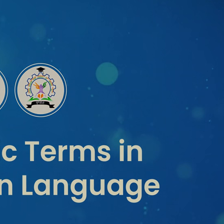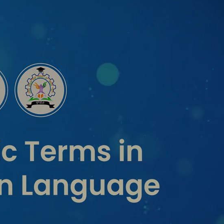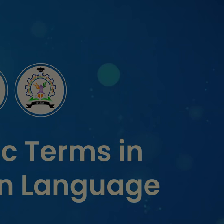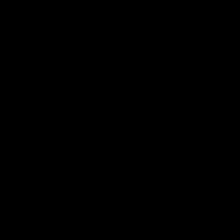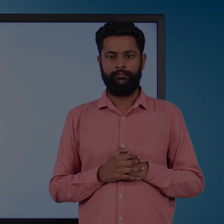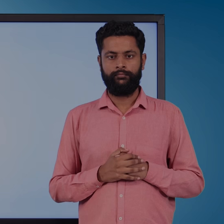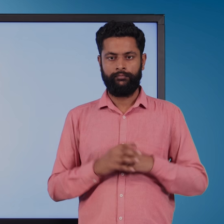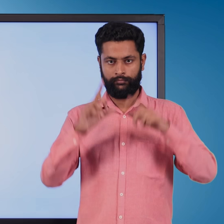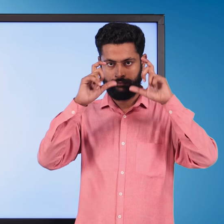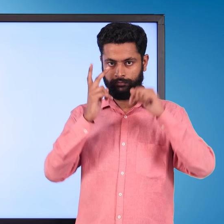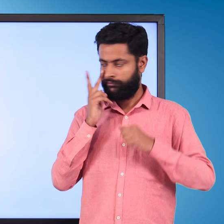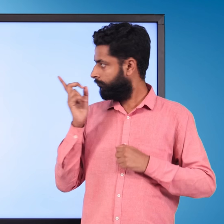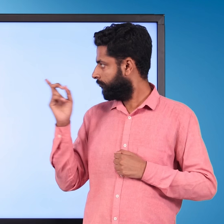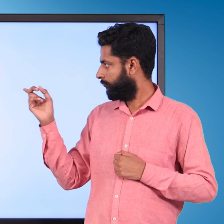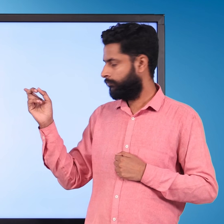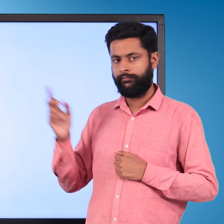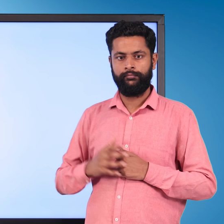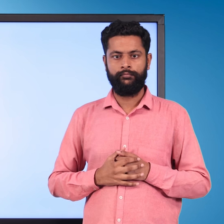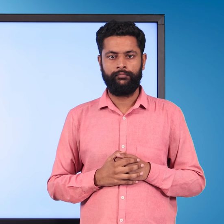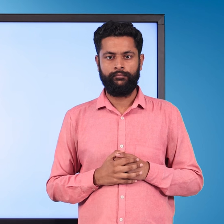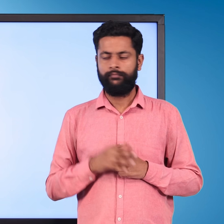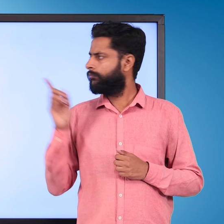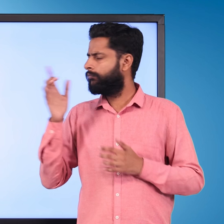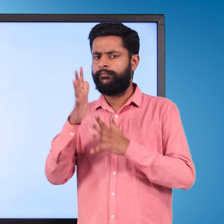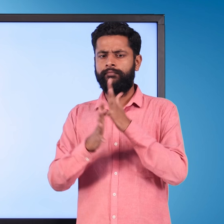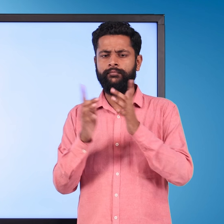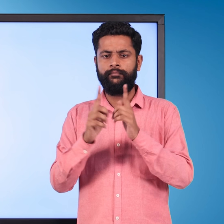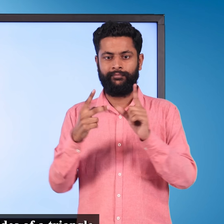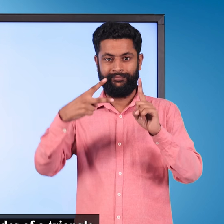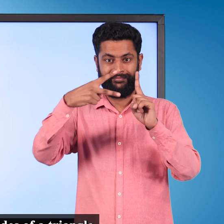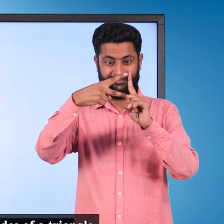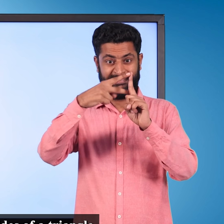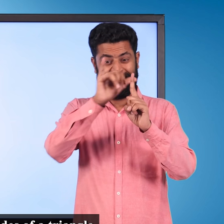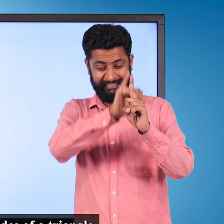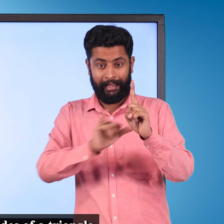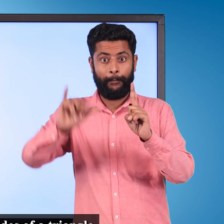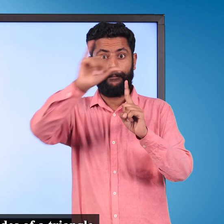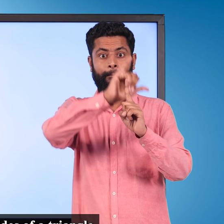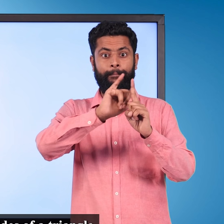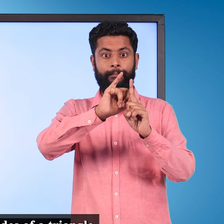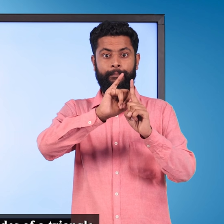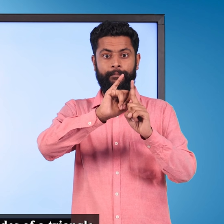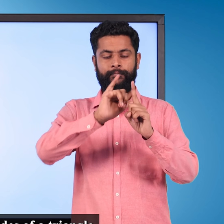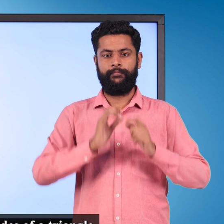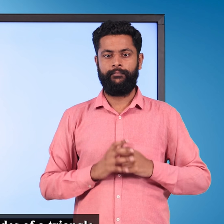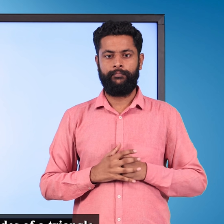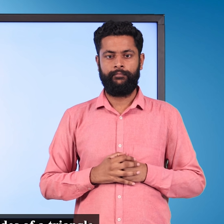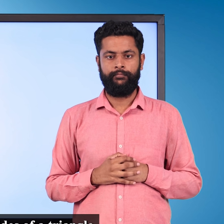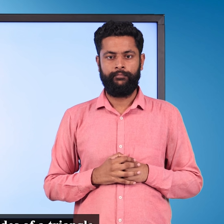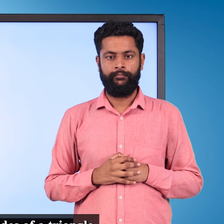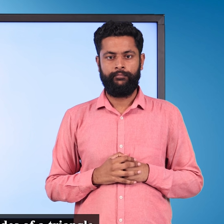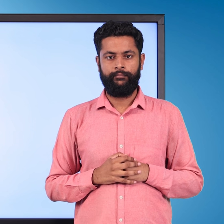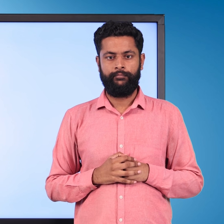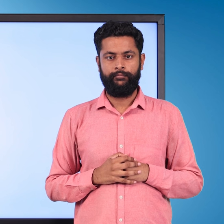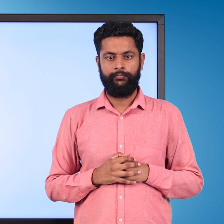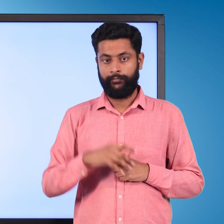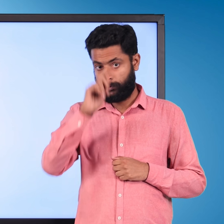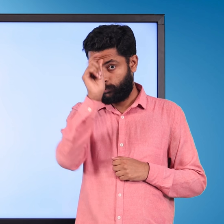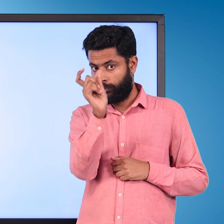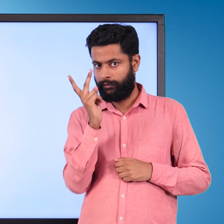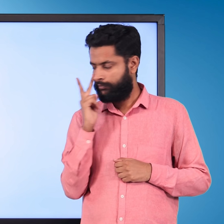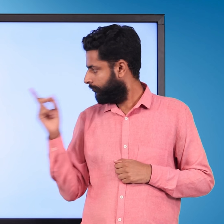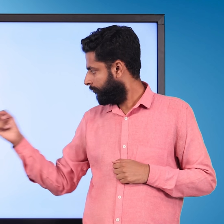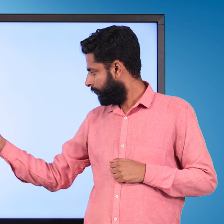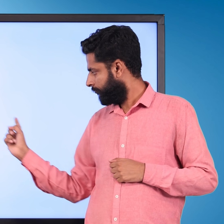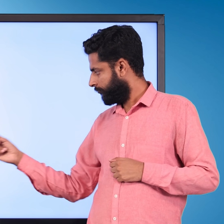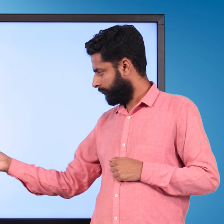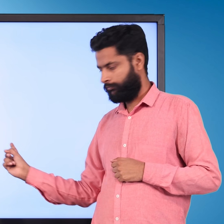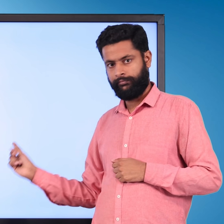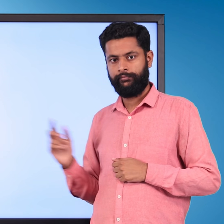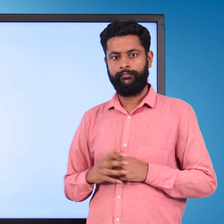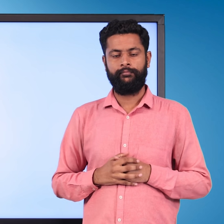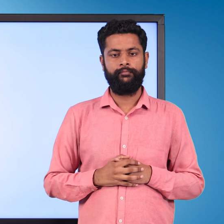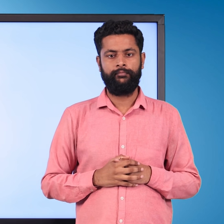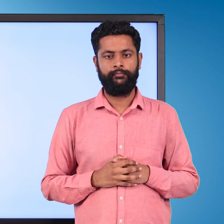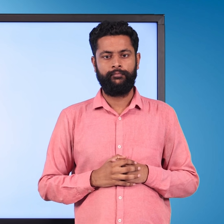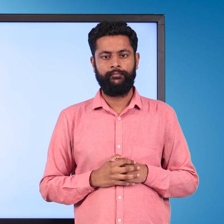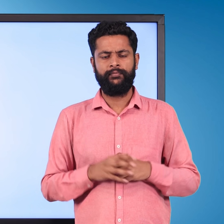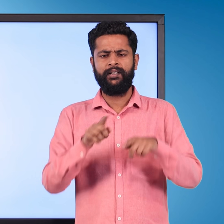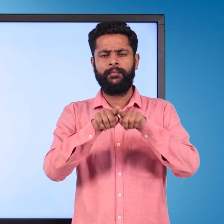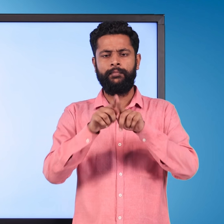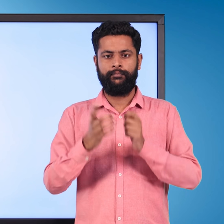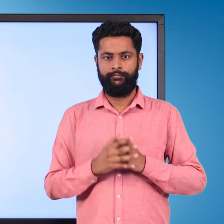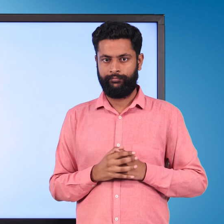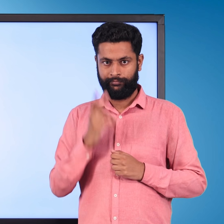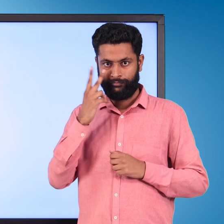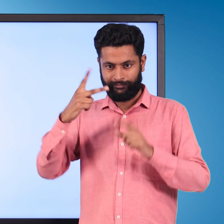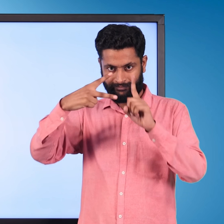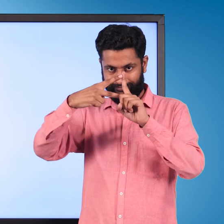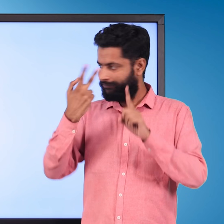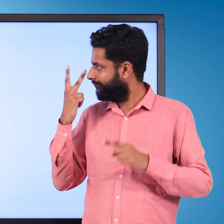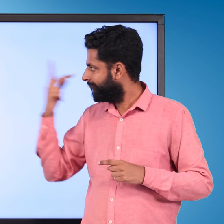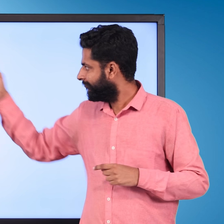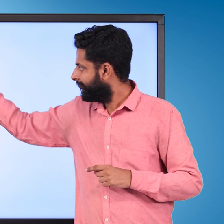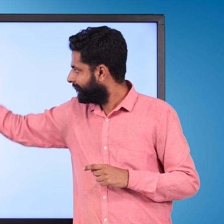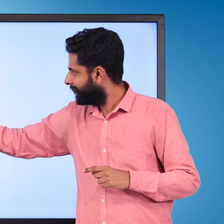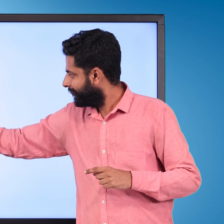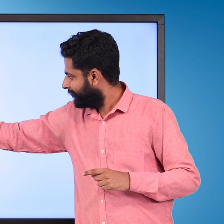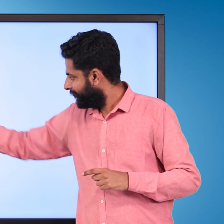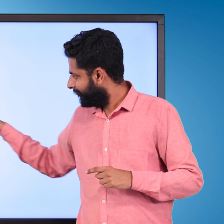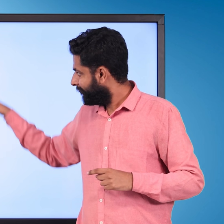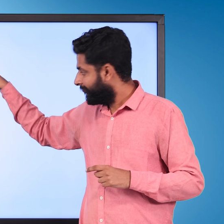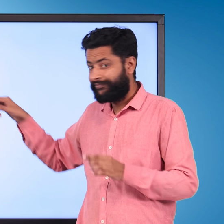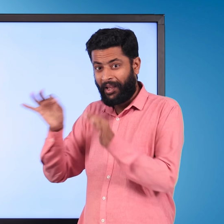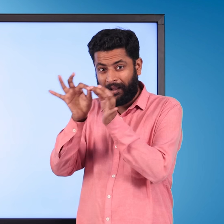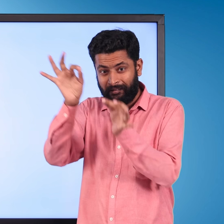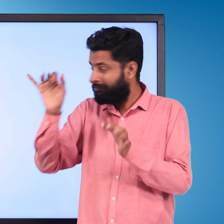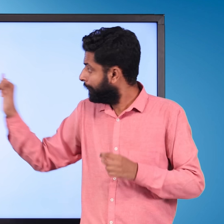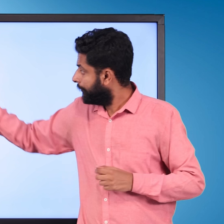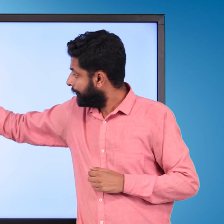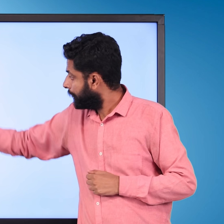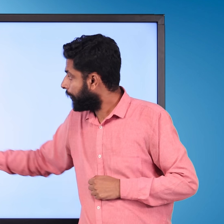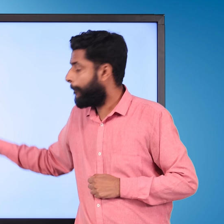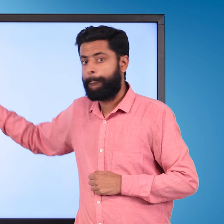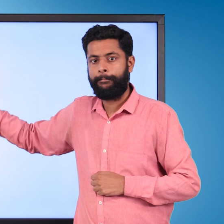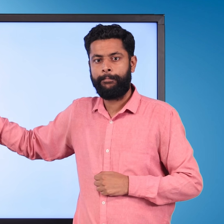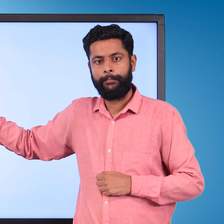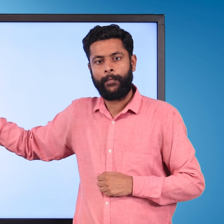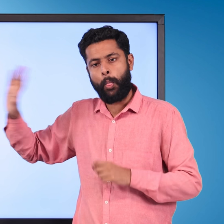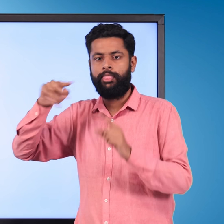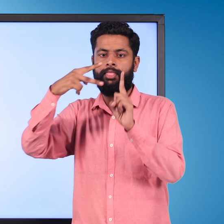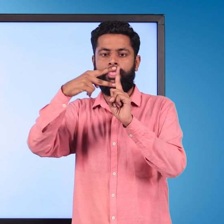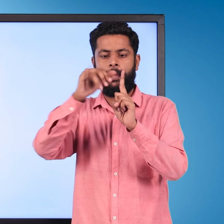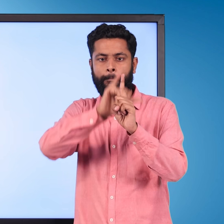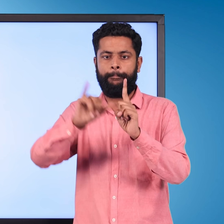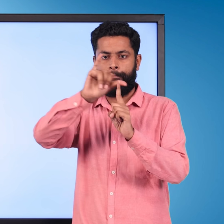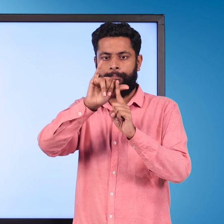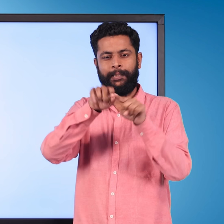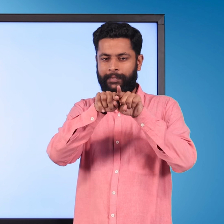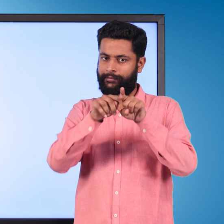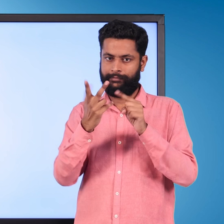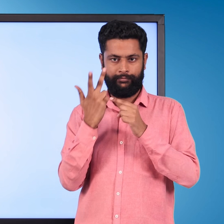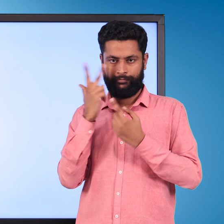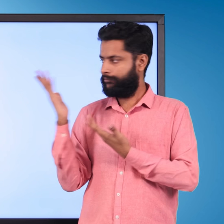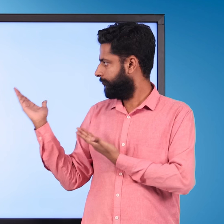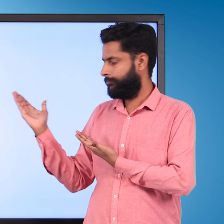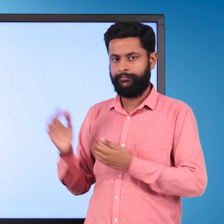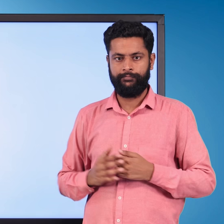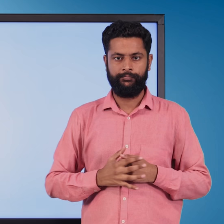This sign means equilateral triangle. If all three sides of a triangle are of equal length, it is called an equilibrium triangle. For example, in this triangle, all sides have equal length, so it is an equilateral triangle.